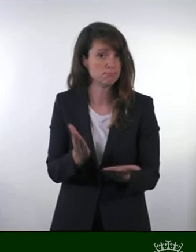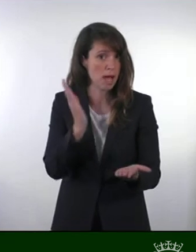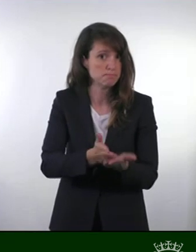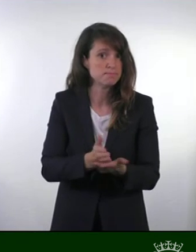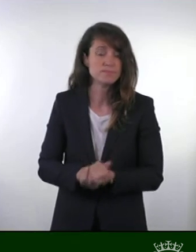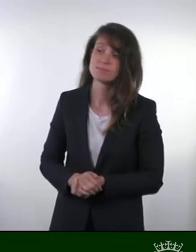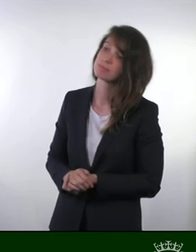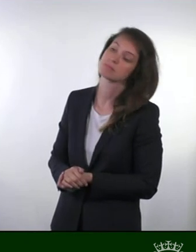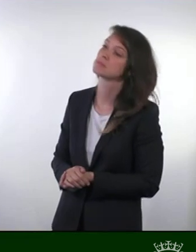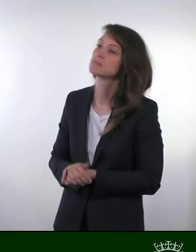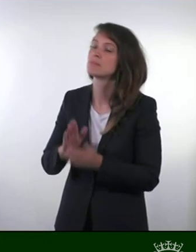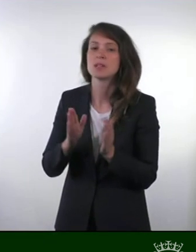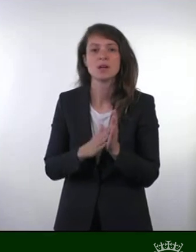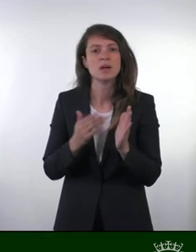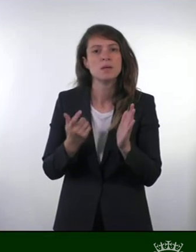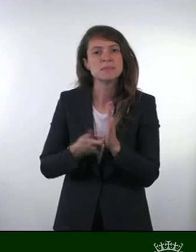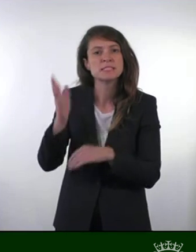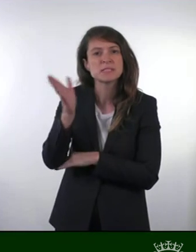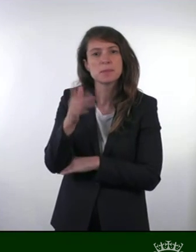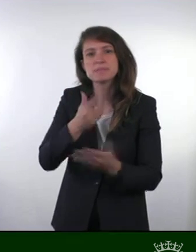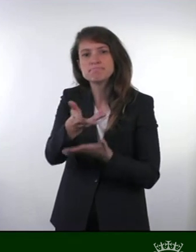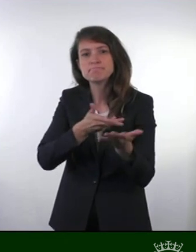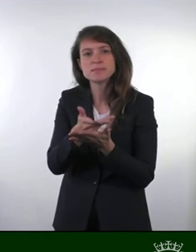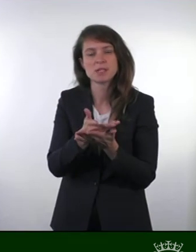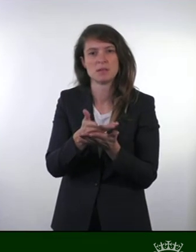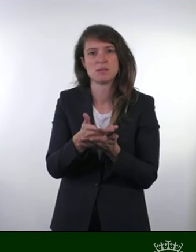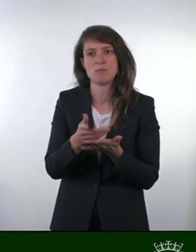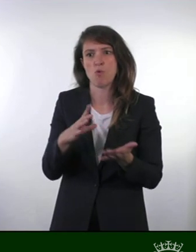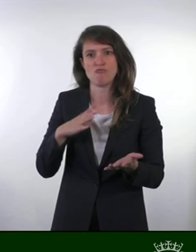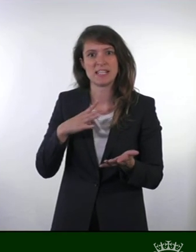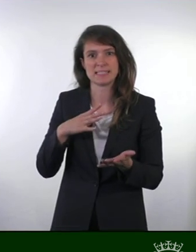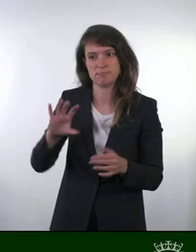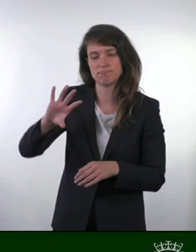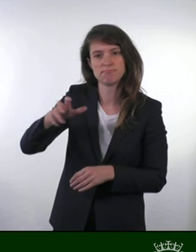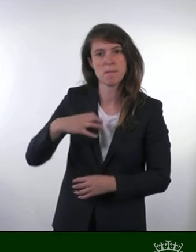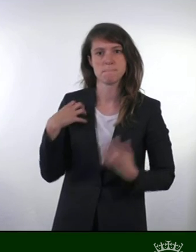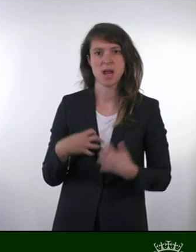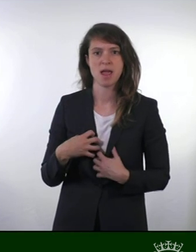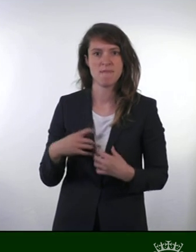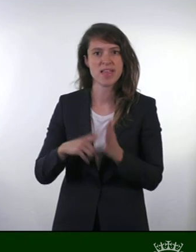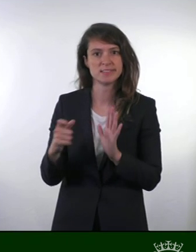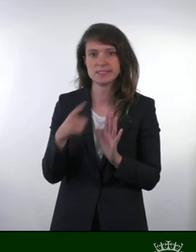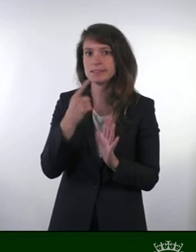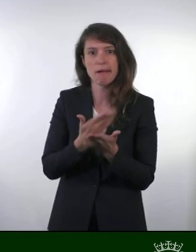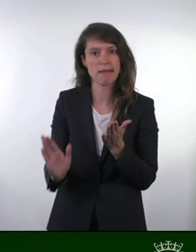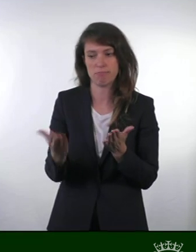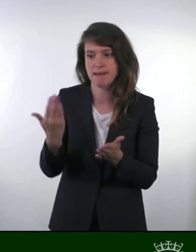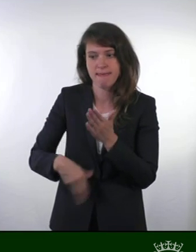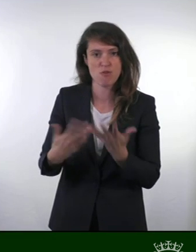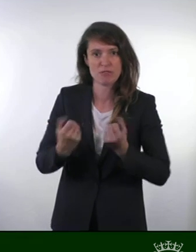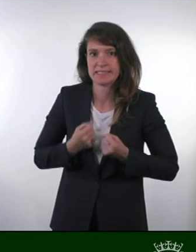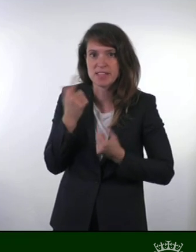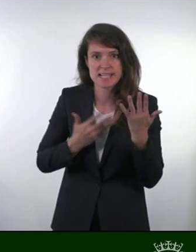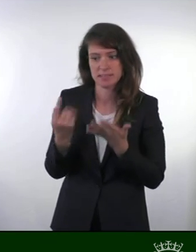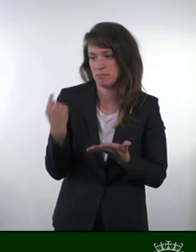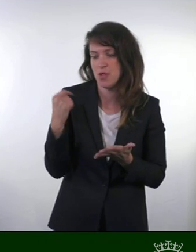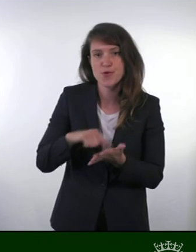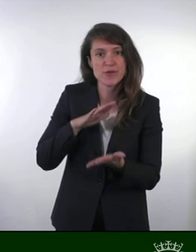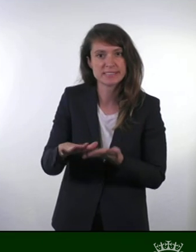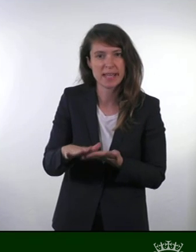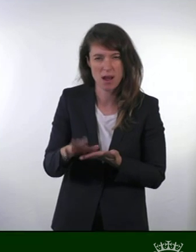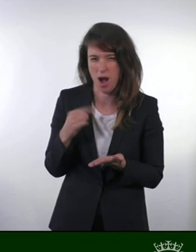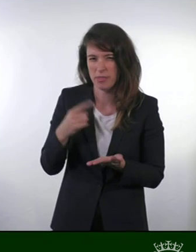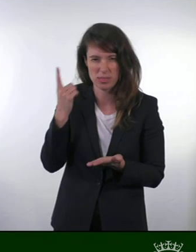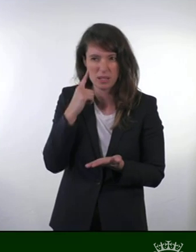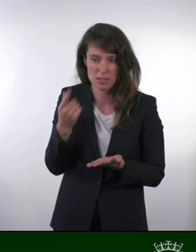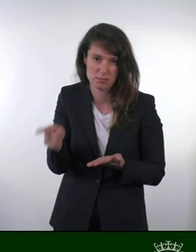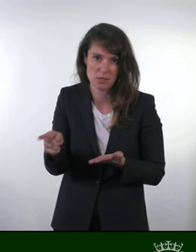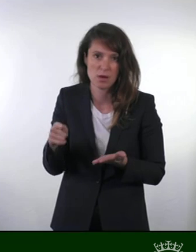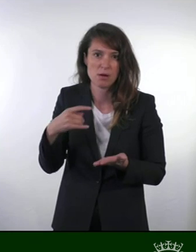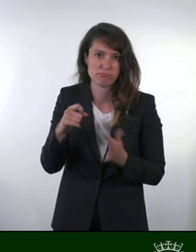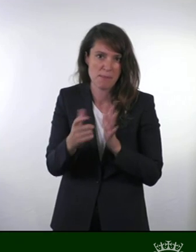I spoke to the Mayor of Leicester this morning, and I know the Prime Minister spoke to him yesterday, and he was absolutely clear that he did not get that data until last Thursday—I doubt he told the Prime Minister something different yesterday.